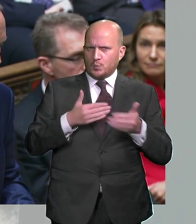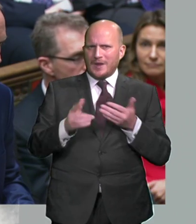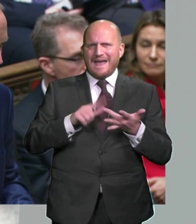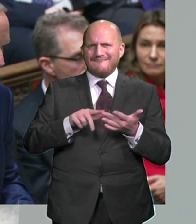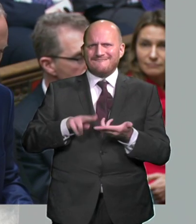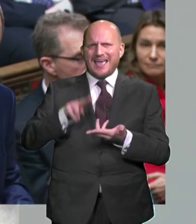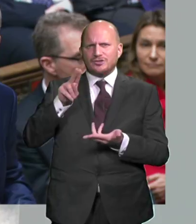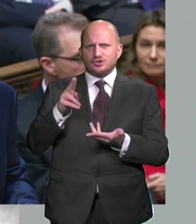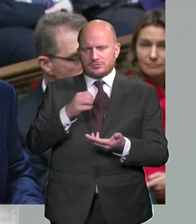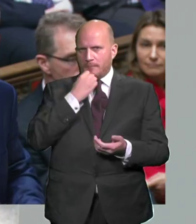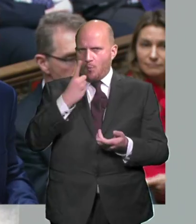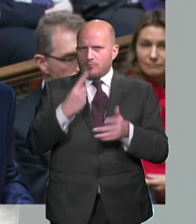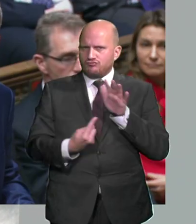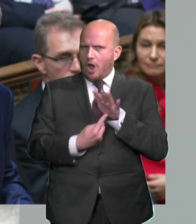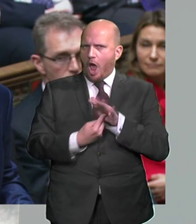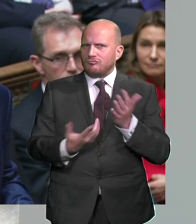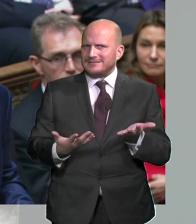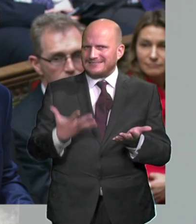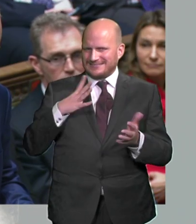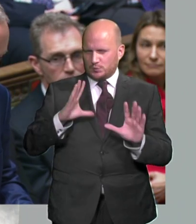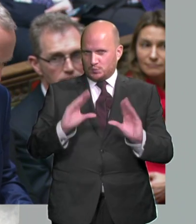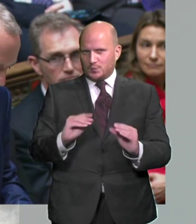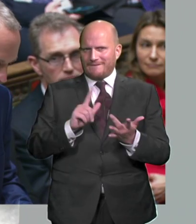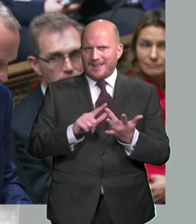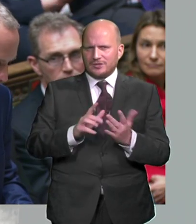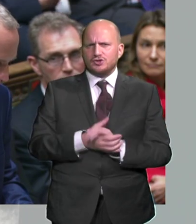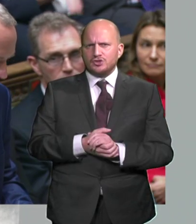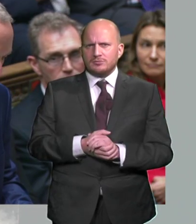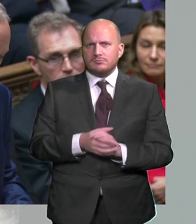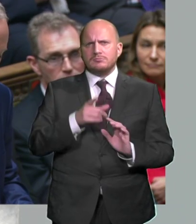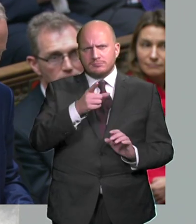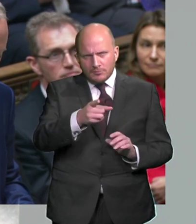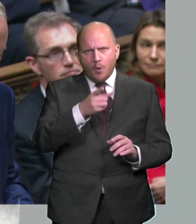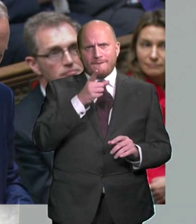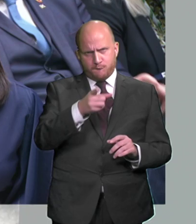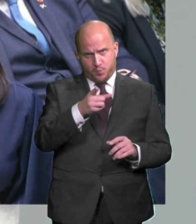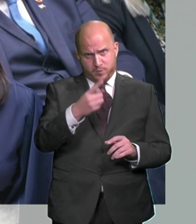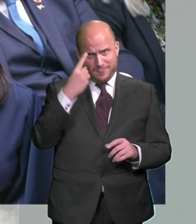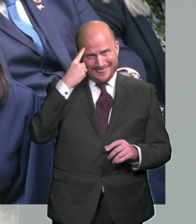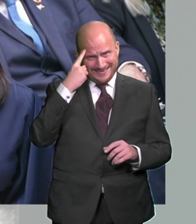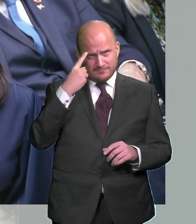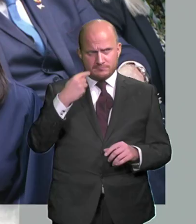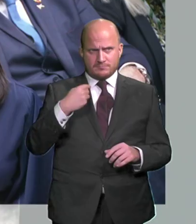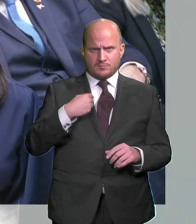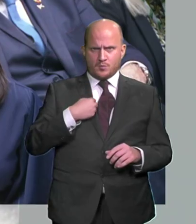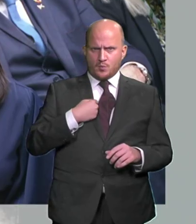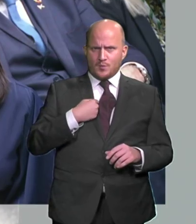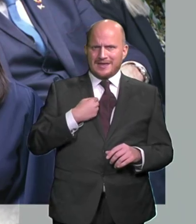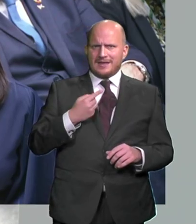1 priority. It has to be said that if the honourable Lady takes the position that we agree with inflation-busting pay rises